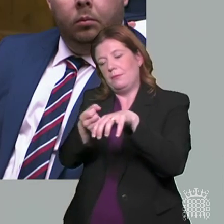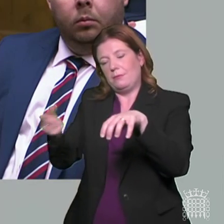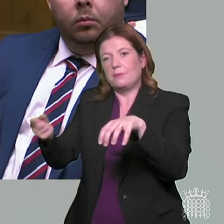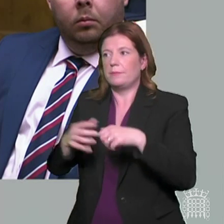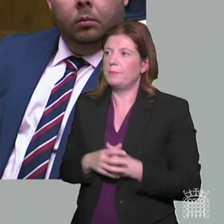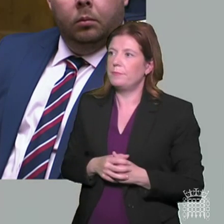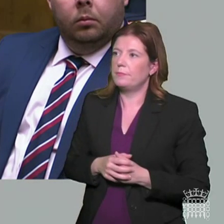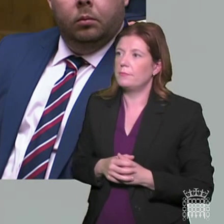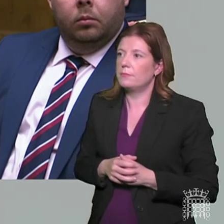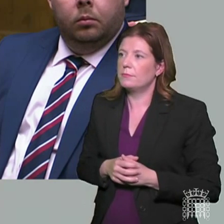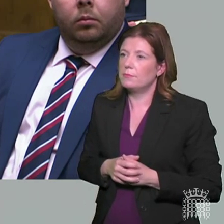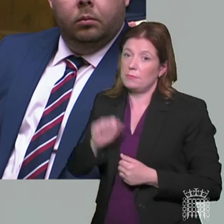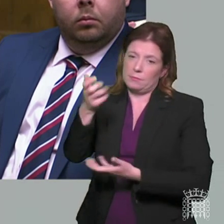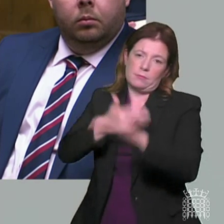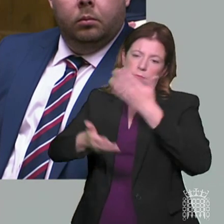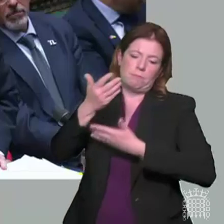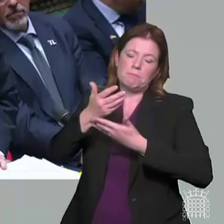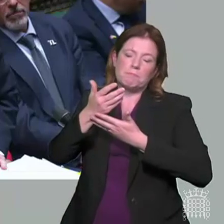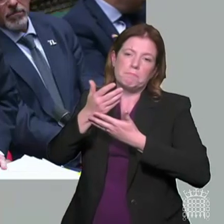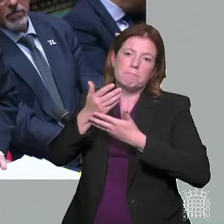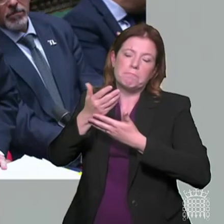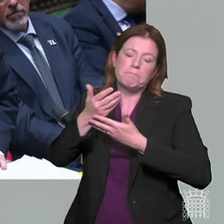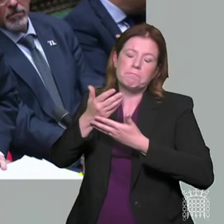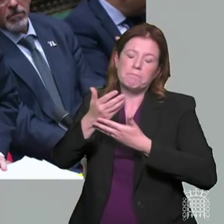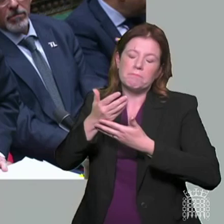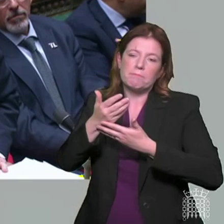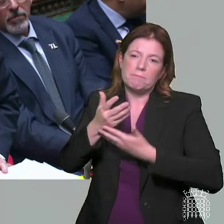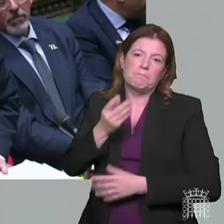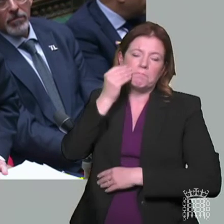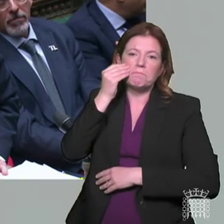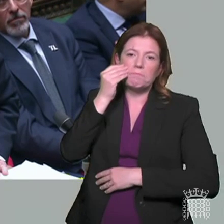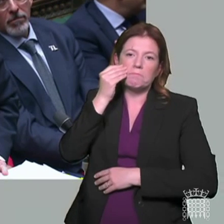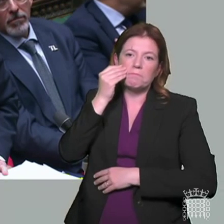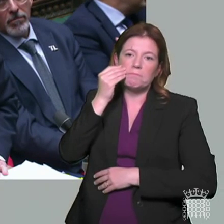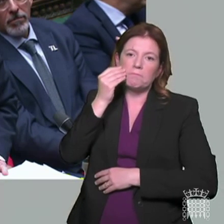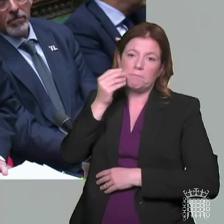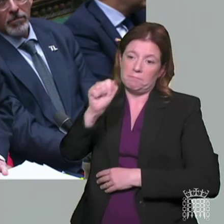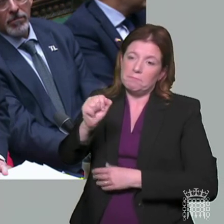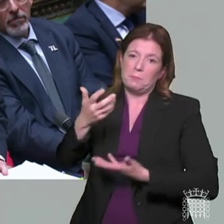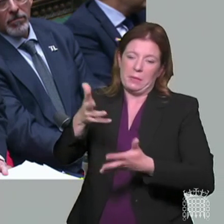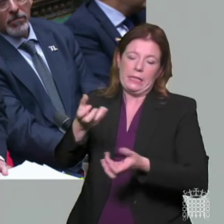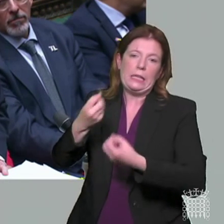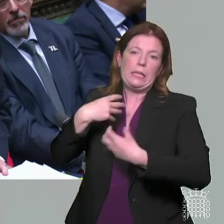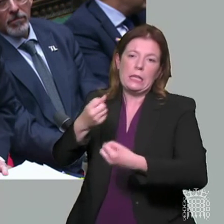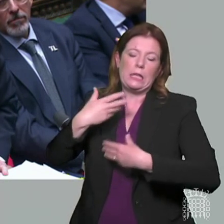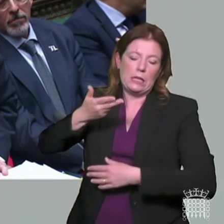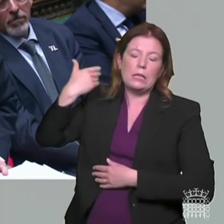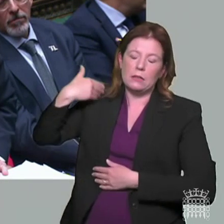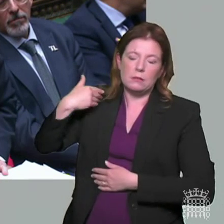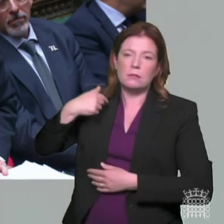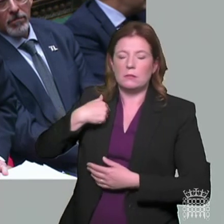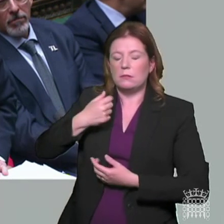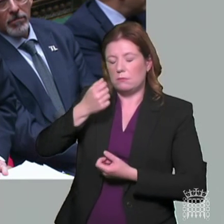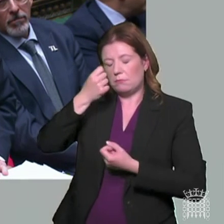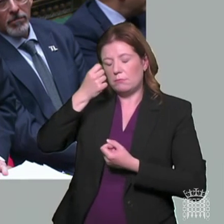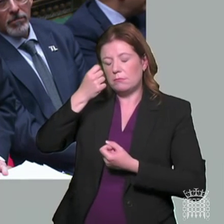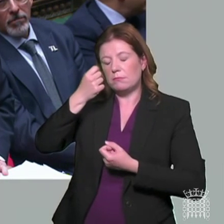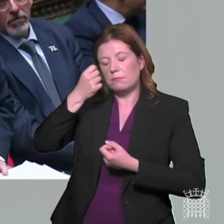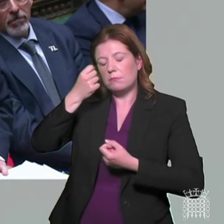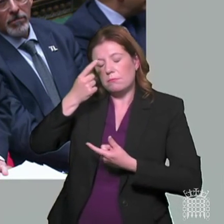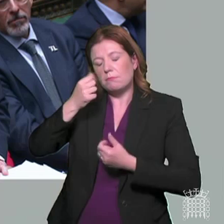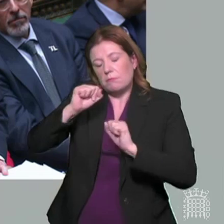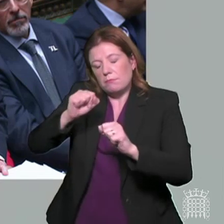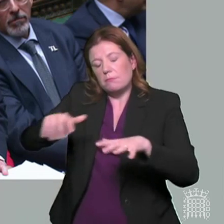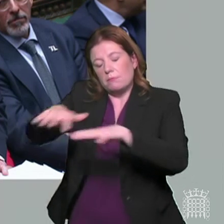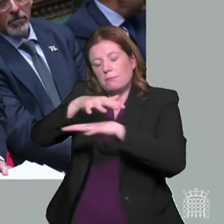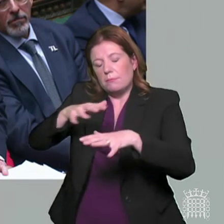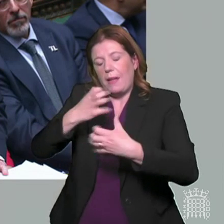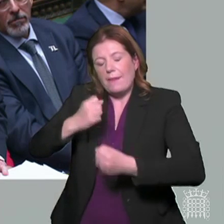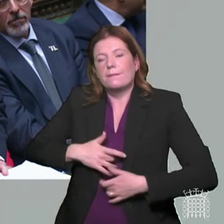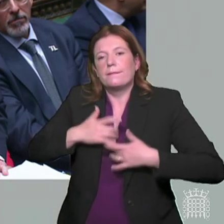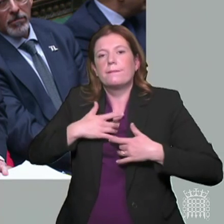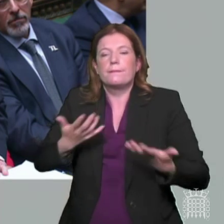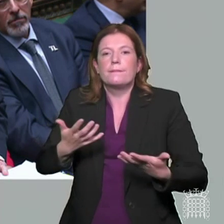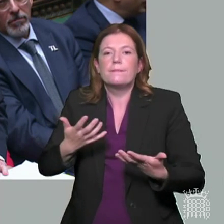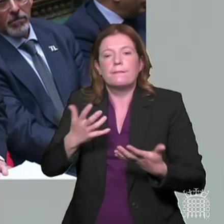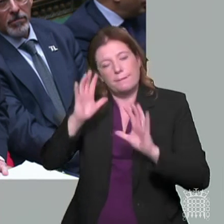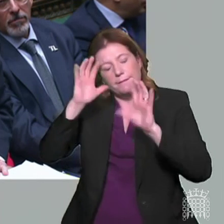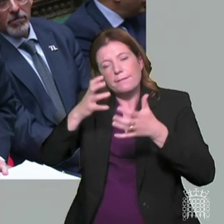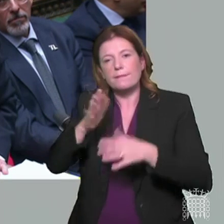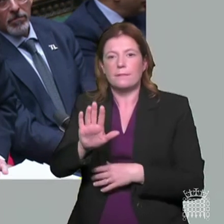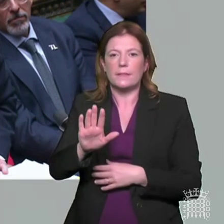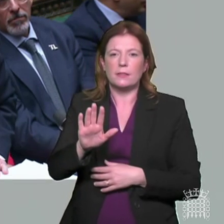I hear loud and clear what he has had to say. Indeed, I am the recipient of many of his intercessions on this matter, and I understand the strength of feeling in his constituency.